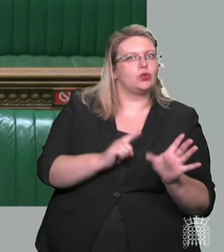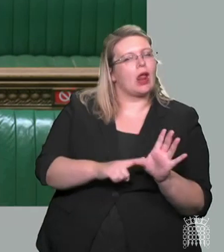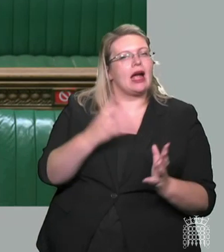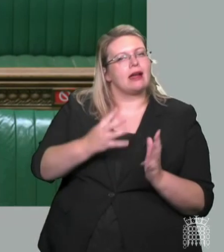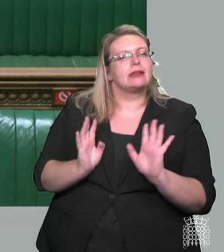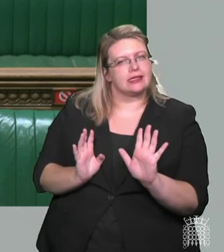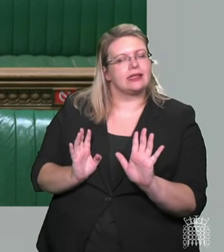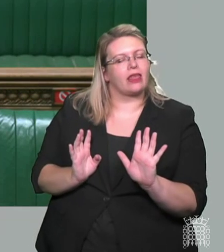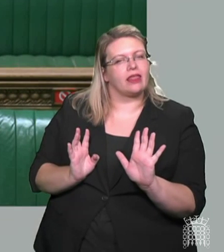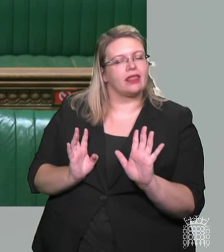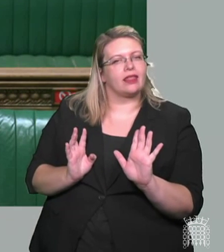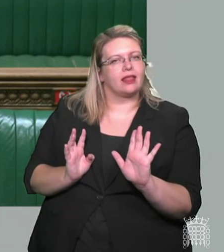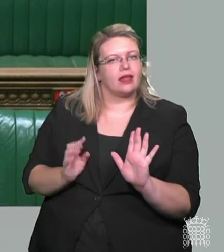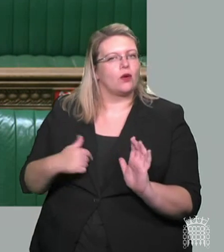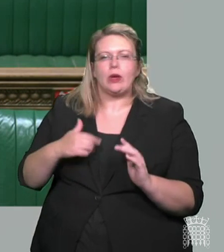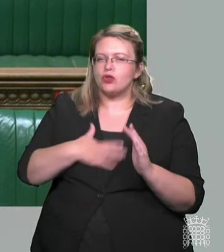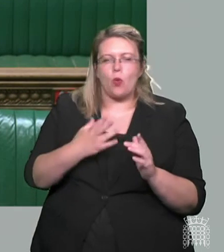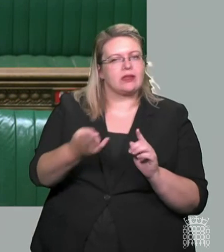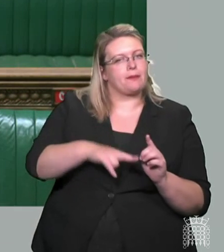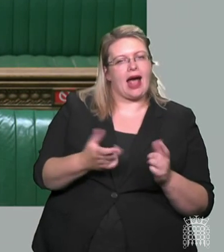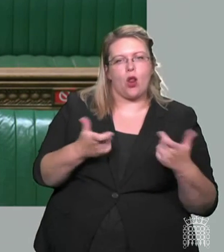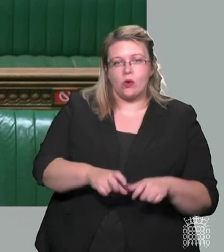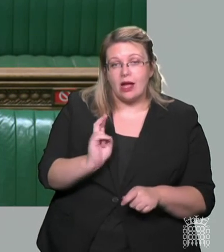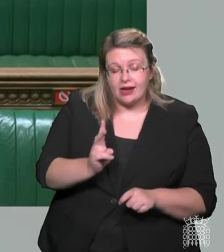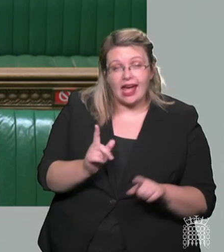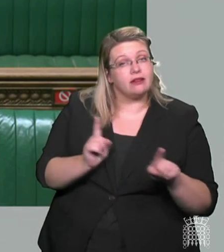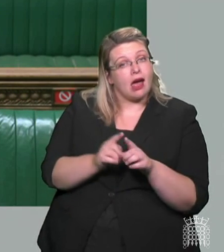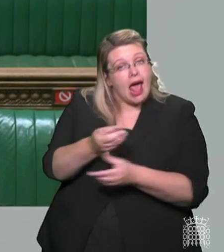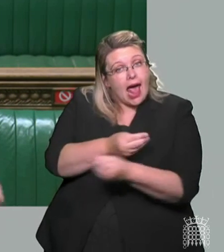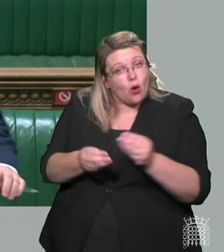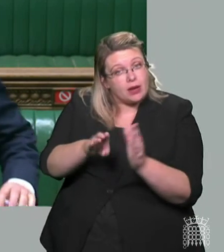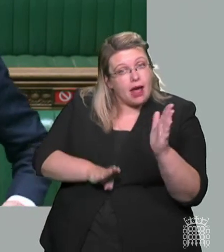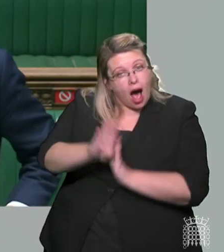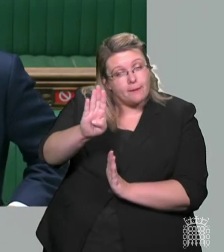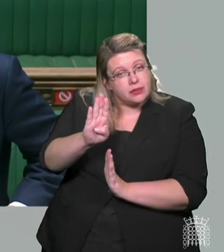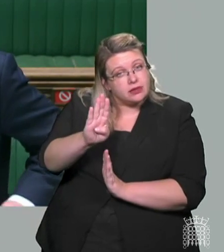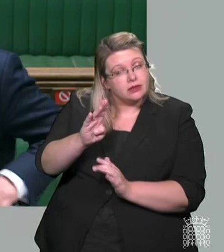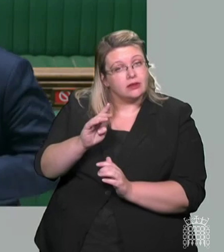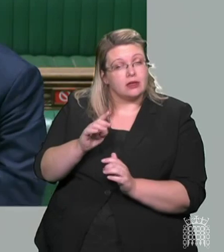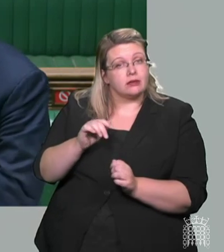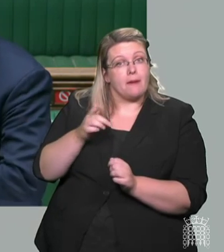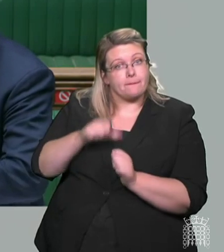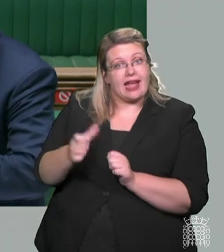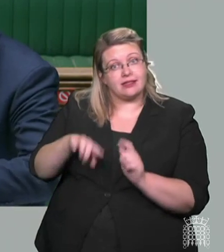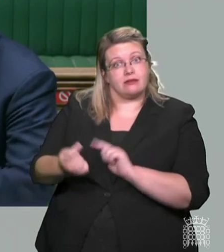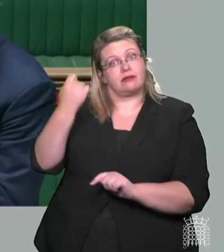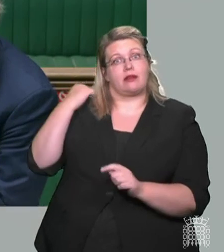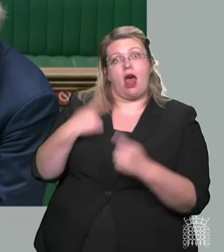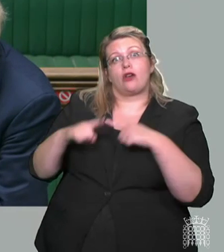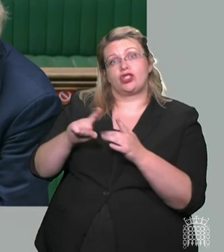the result that growth is up to levels we have not seen since last July, and jobs are up.